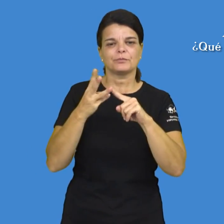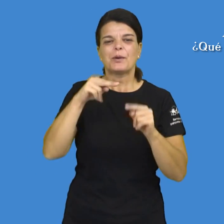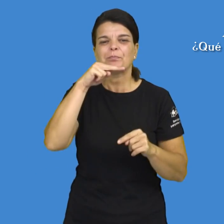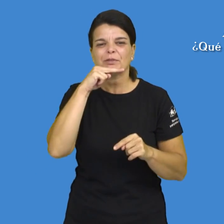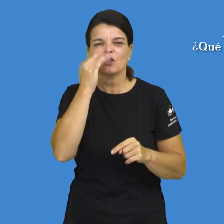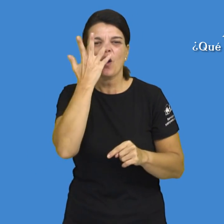pis